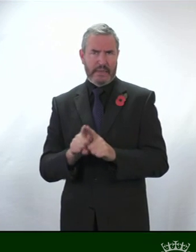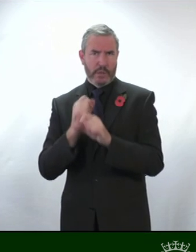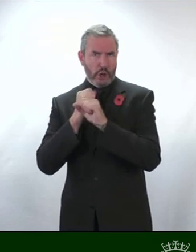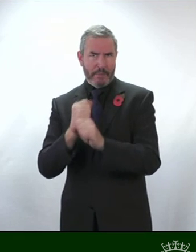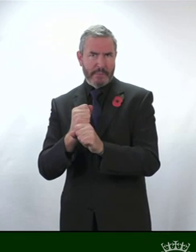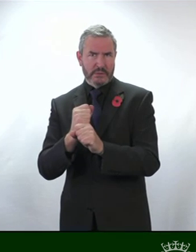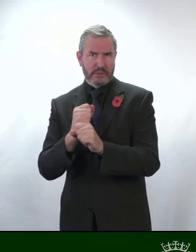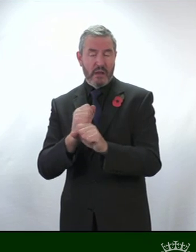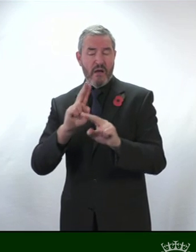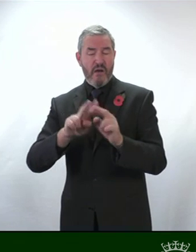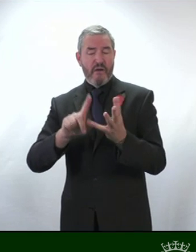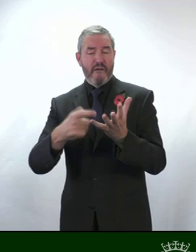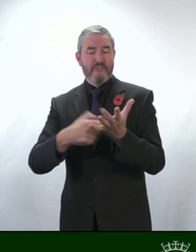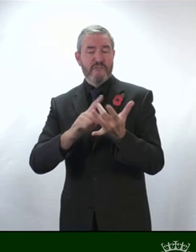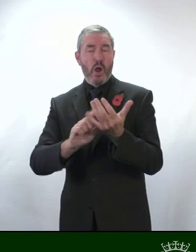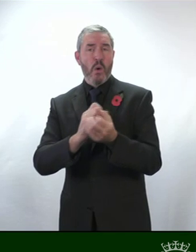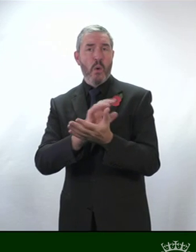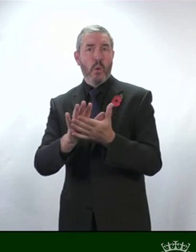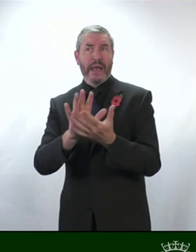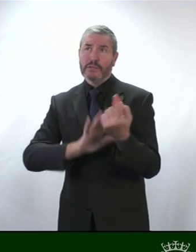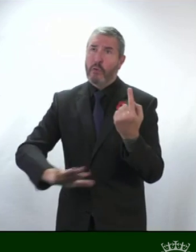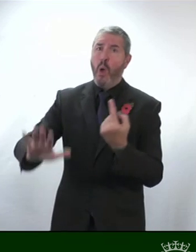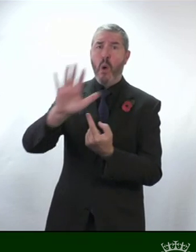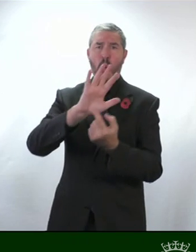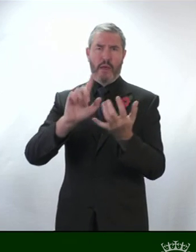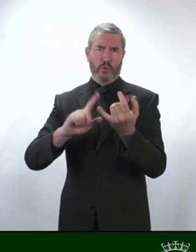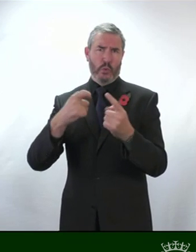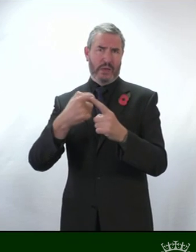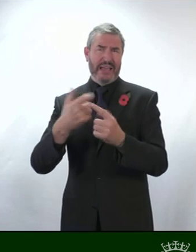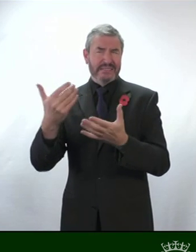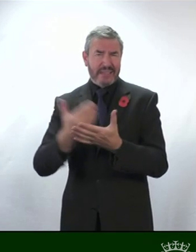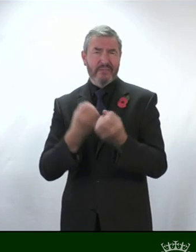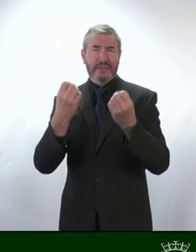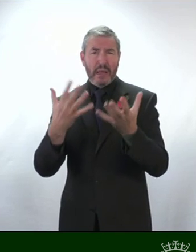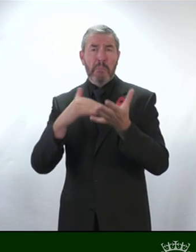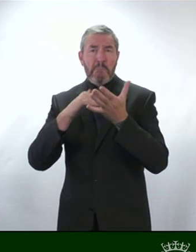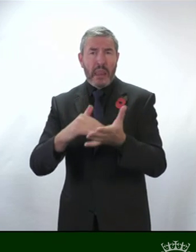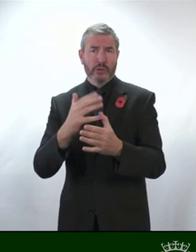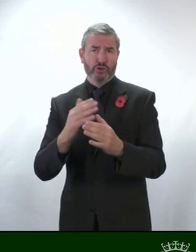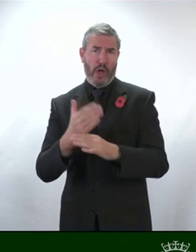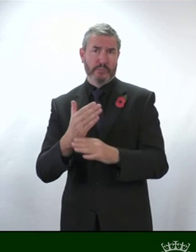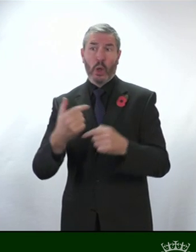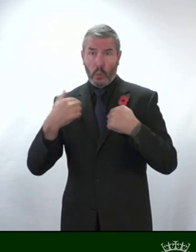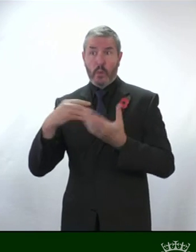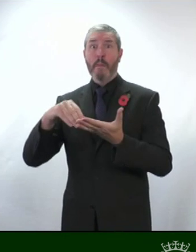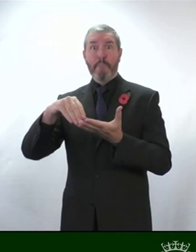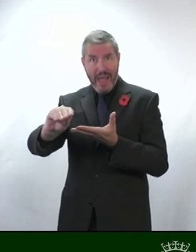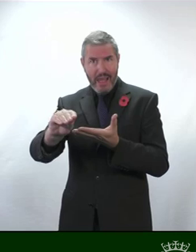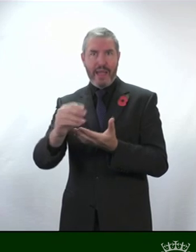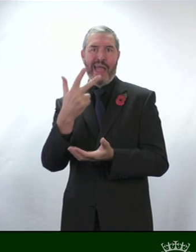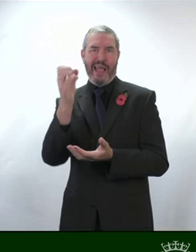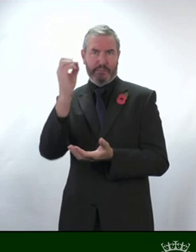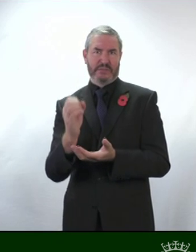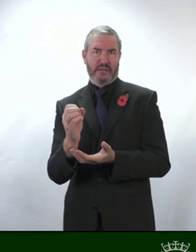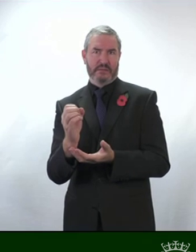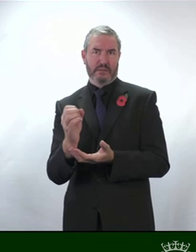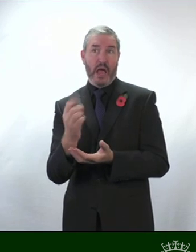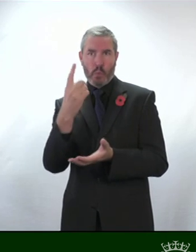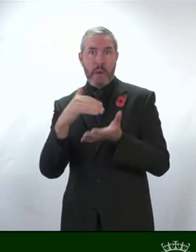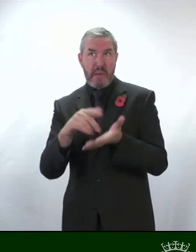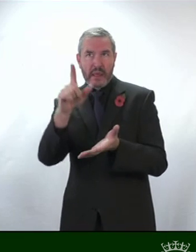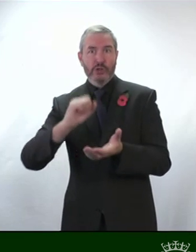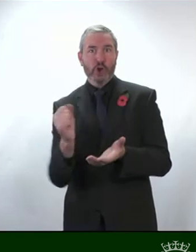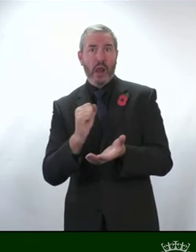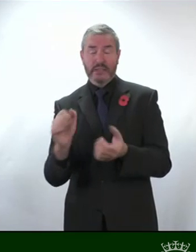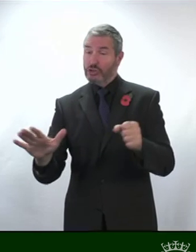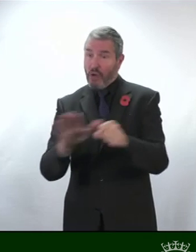Furlough is a UK-wide scheme and it has helped to save about 10 million jobs in this country, including about 1 million in Scotland.